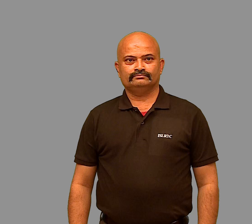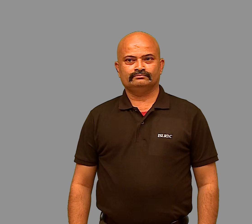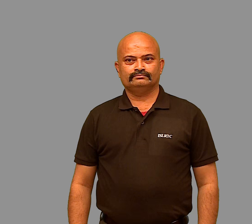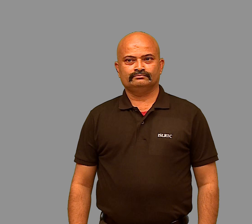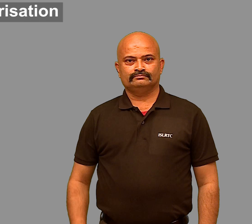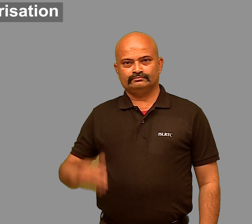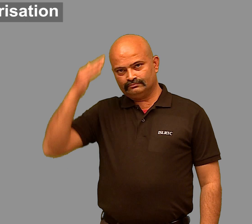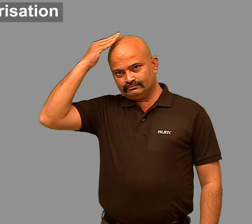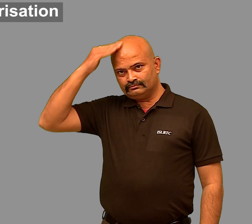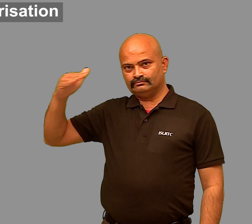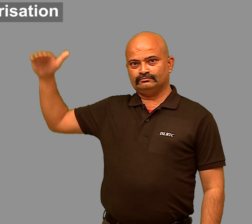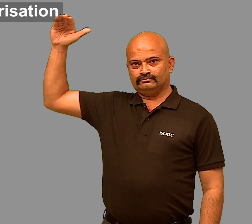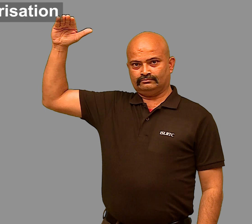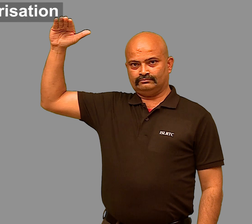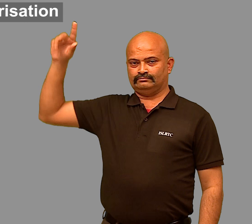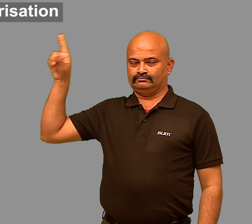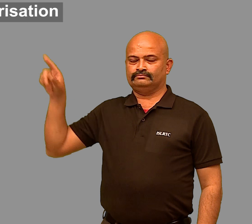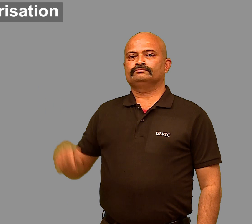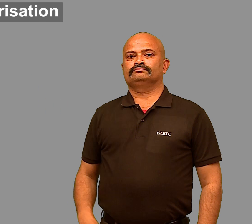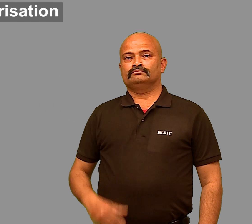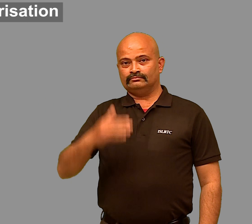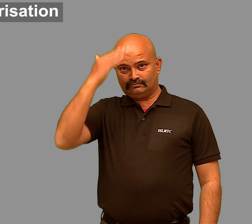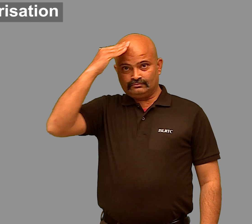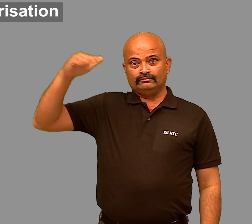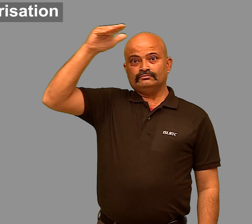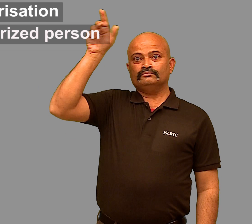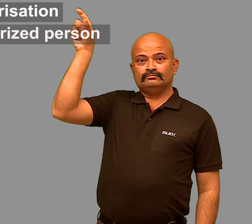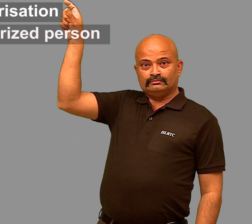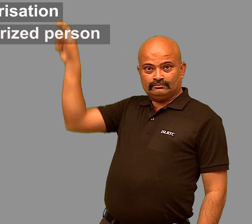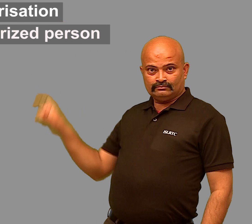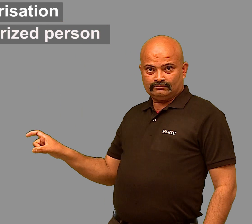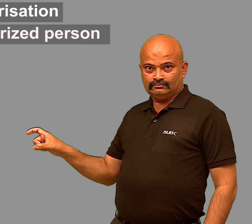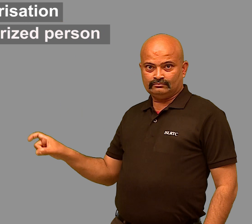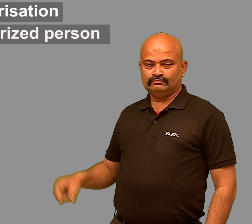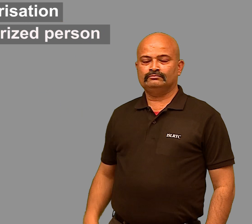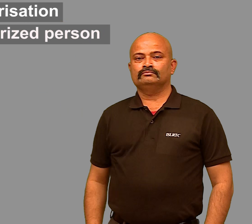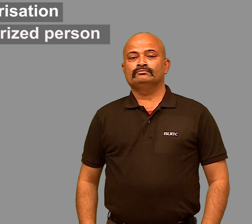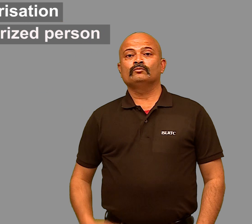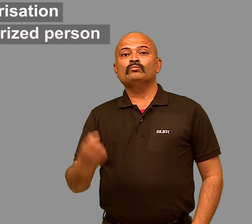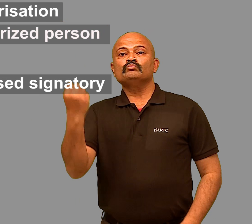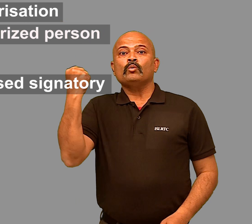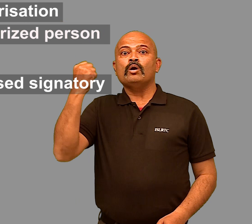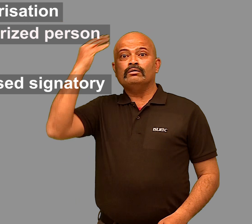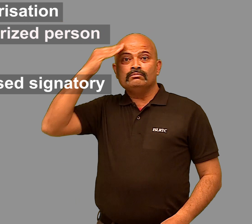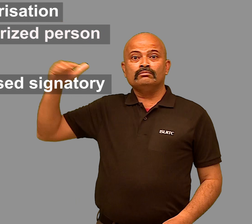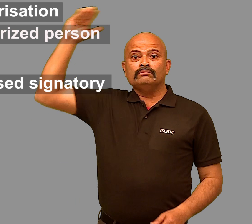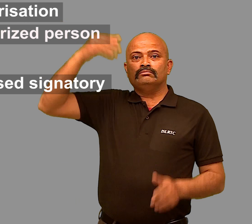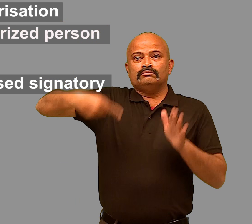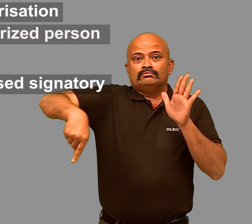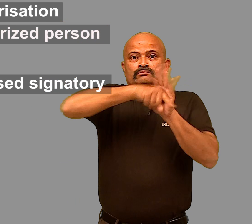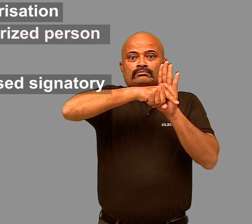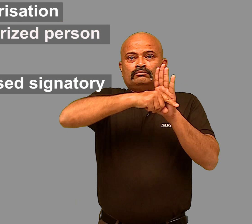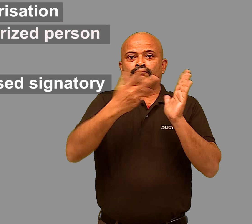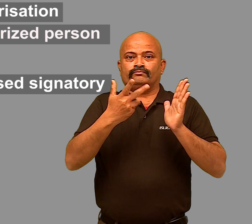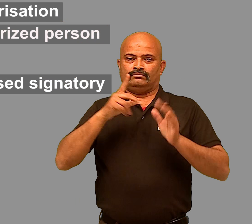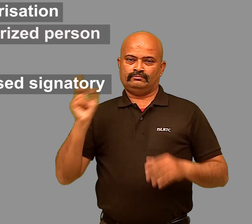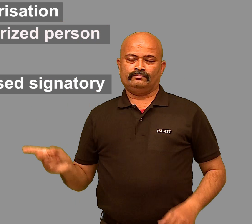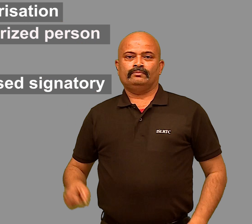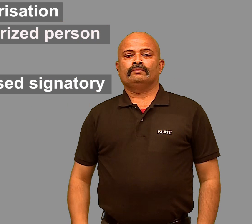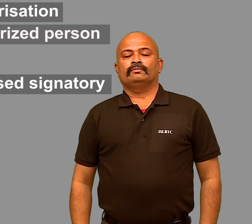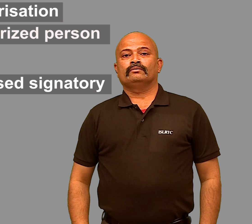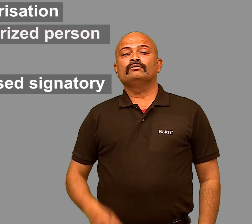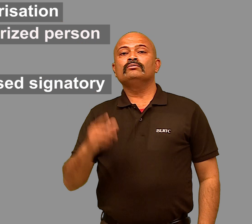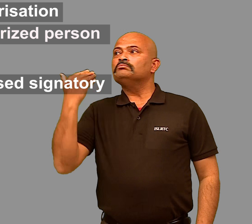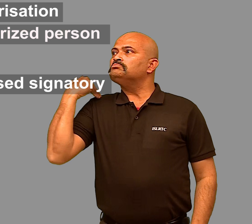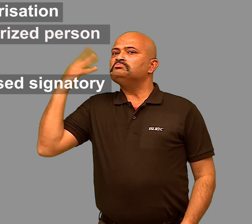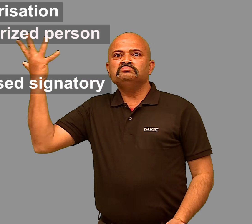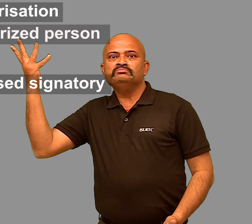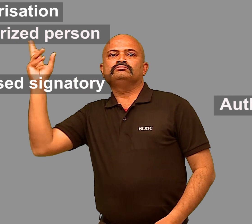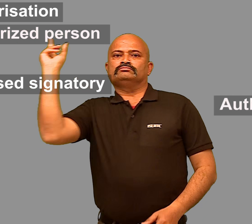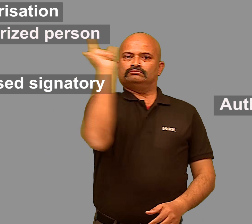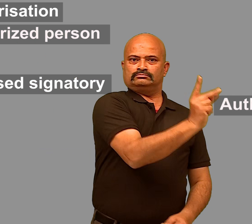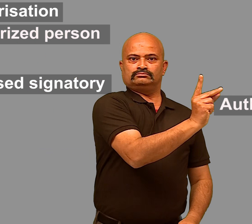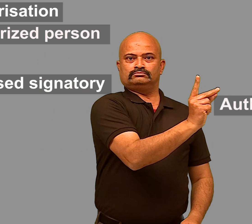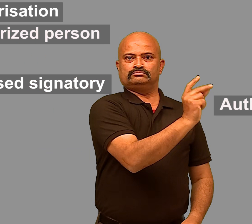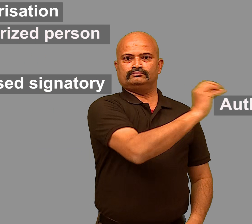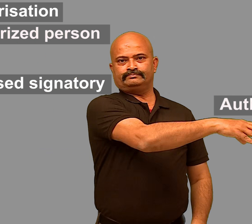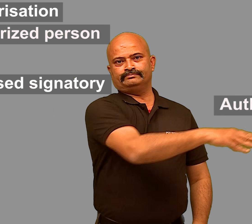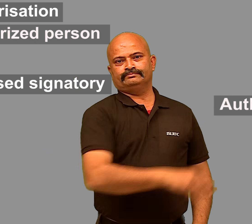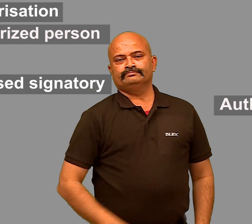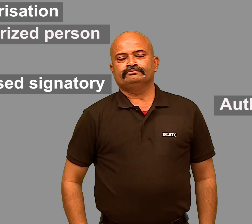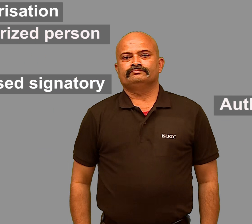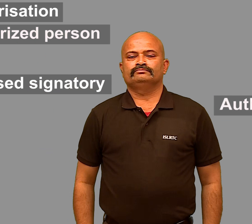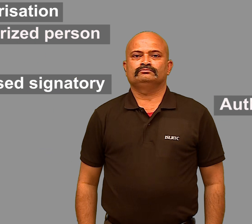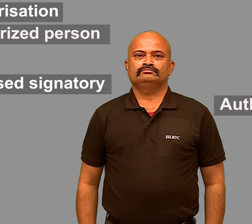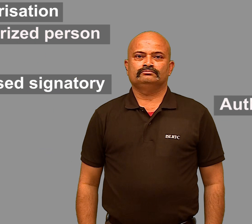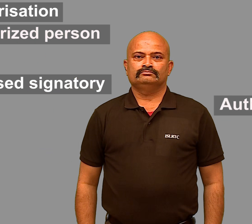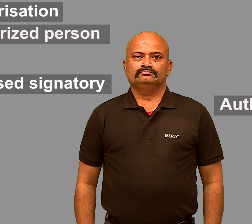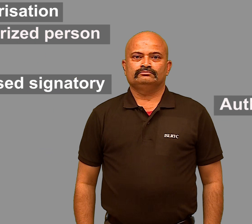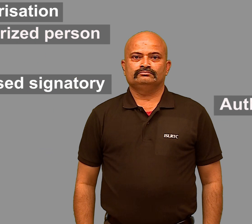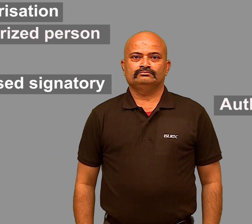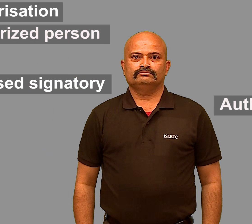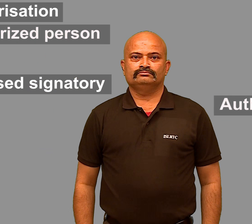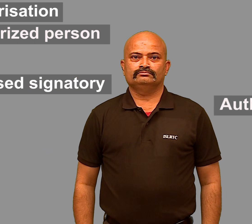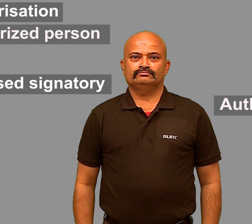Authorization Authirozed Person Authorised Signatory Authorized user